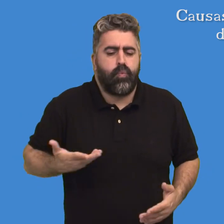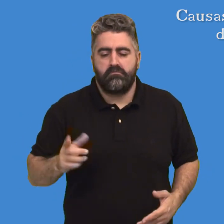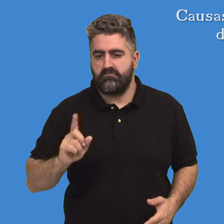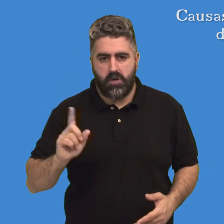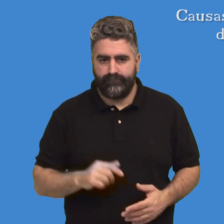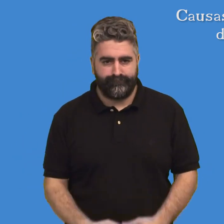no